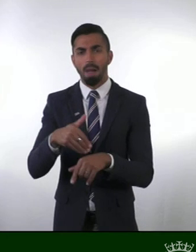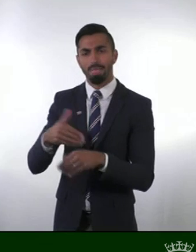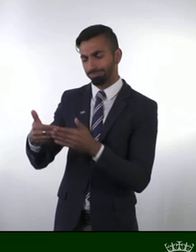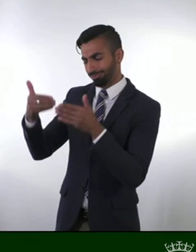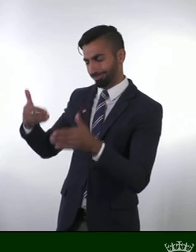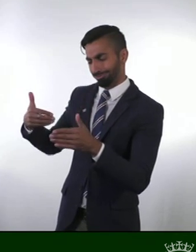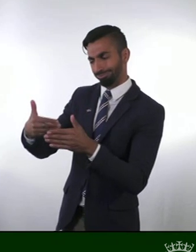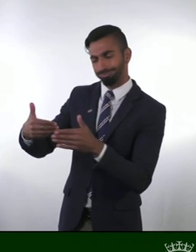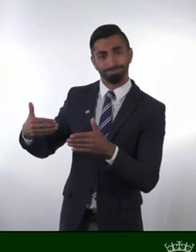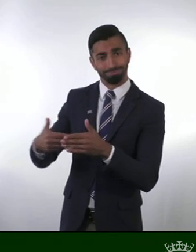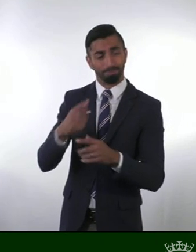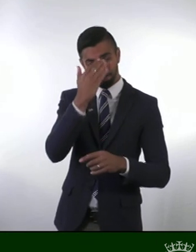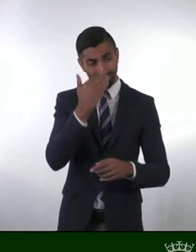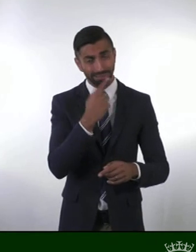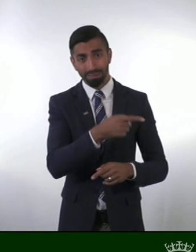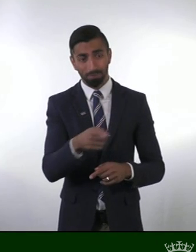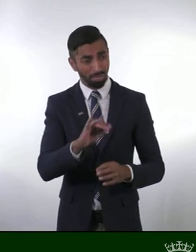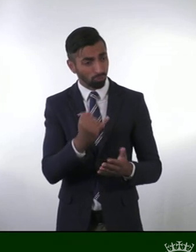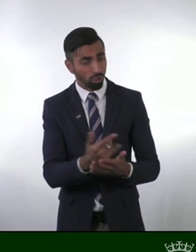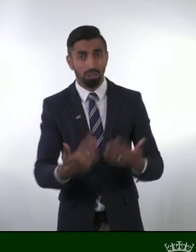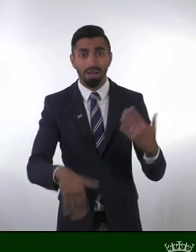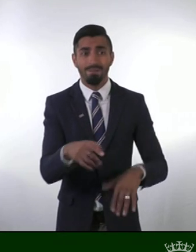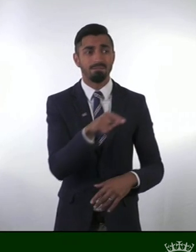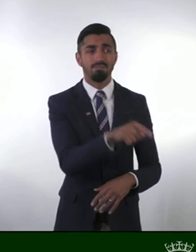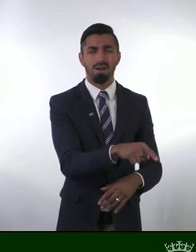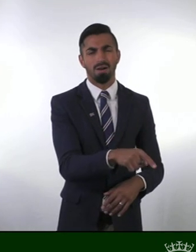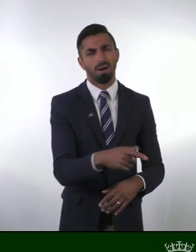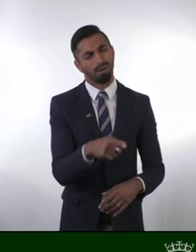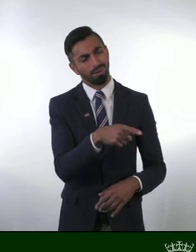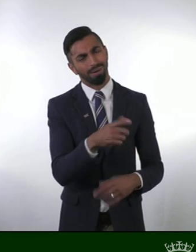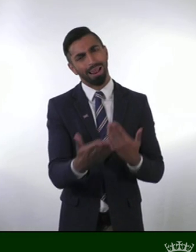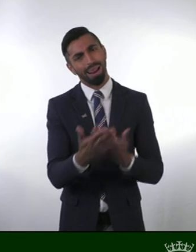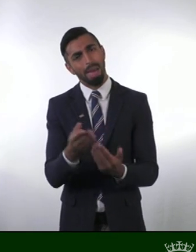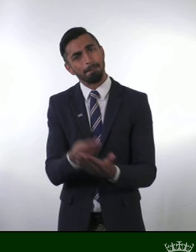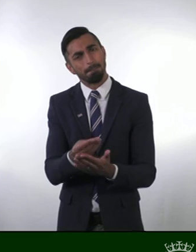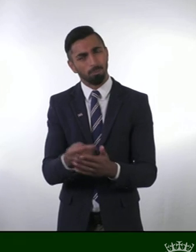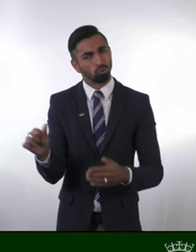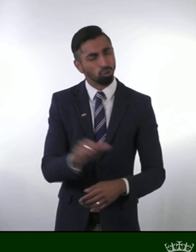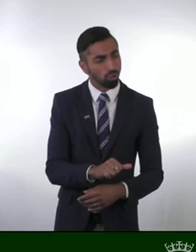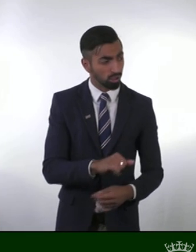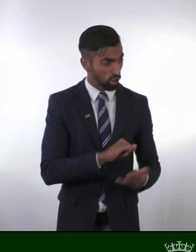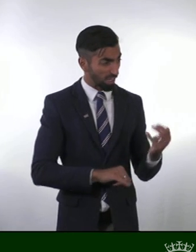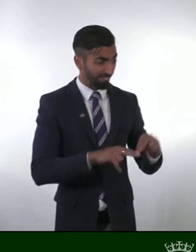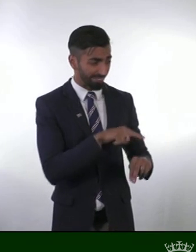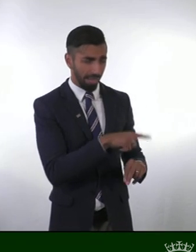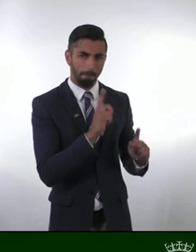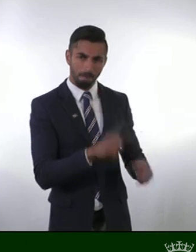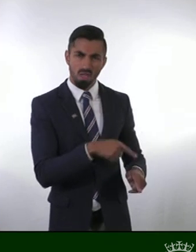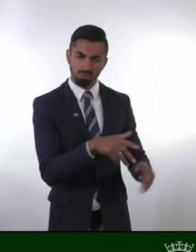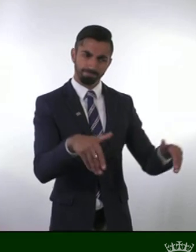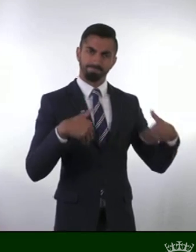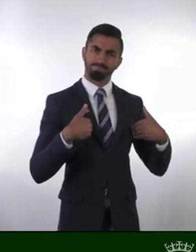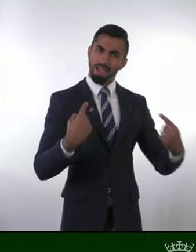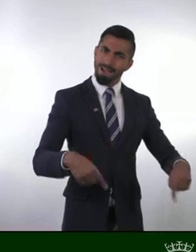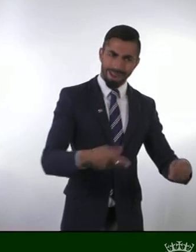It is very important that Sinn Féin, along with all other parties, allow the scheme to go forward as soon as possible.